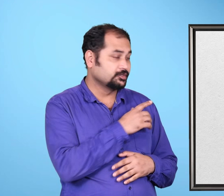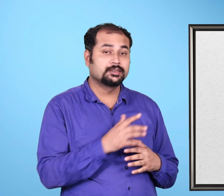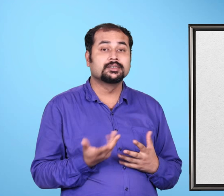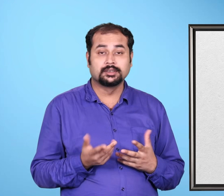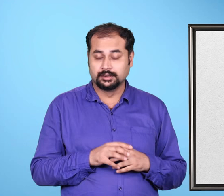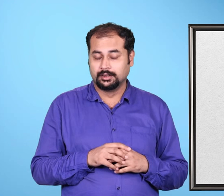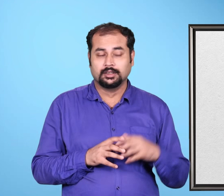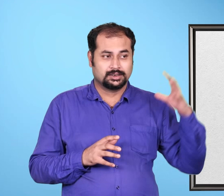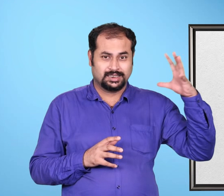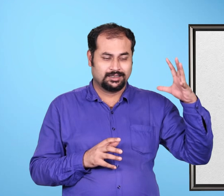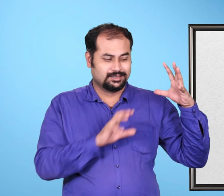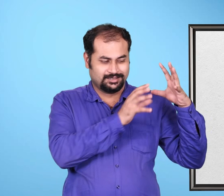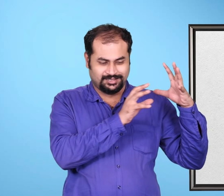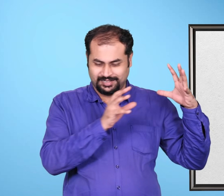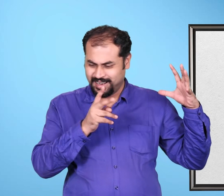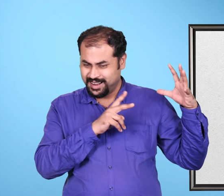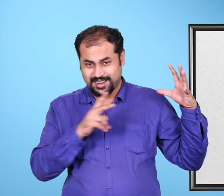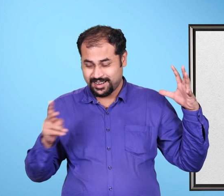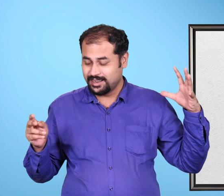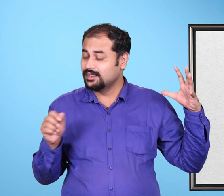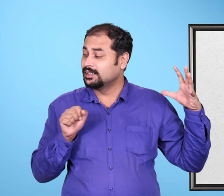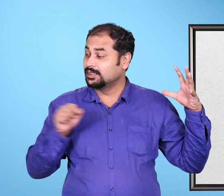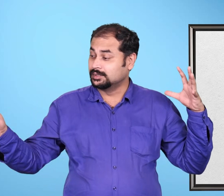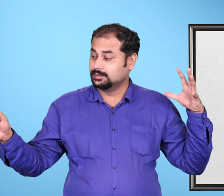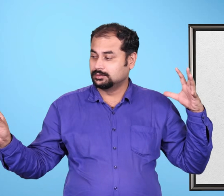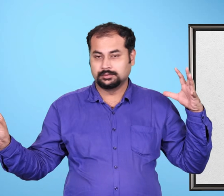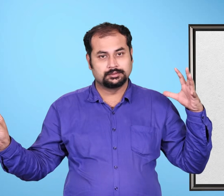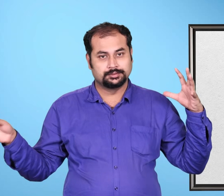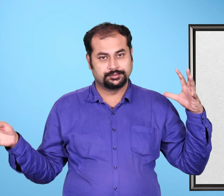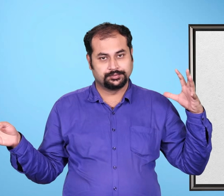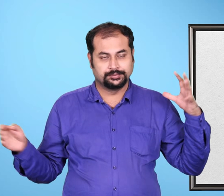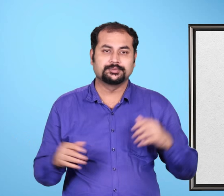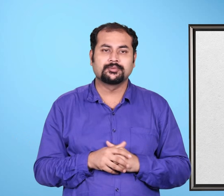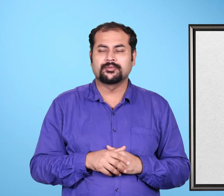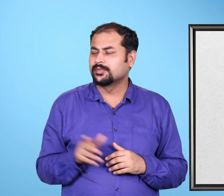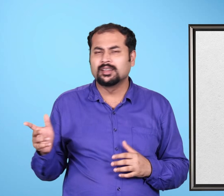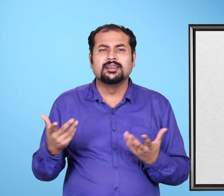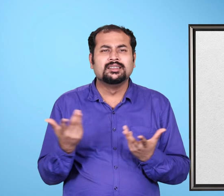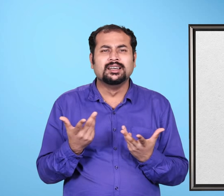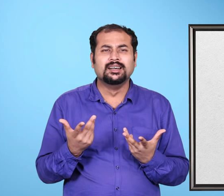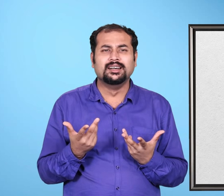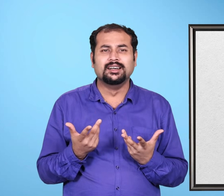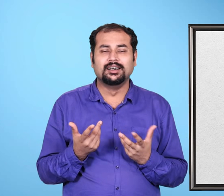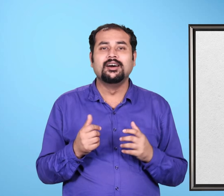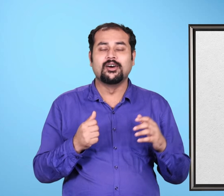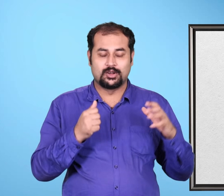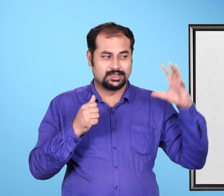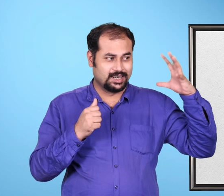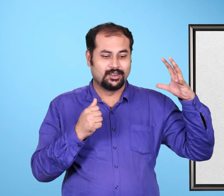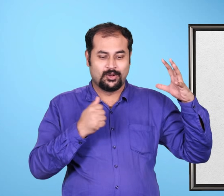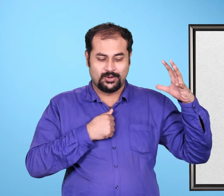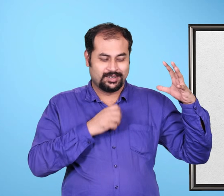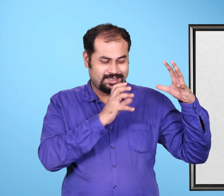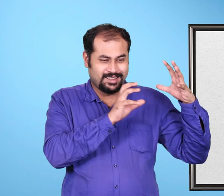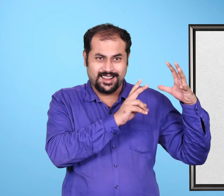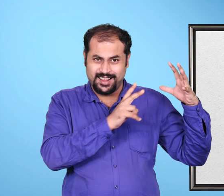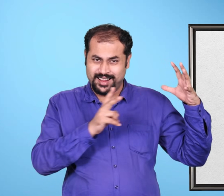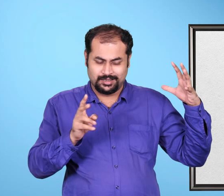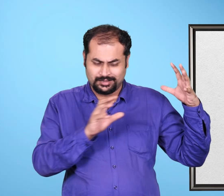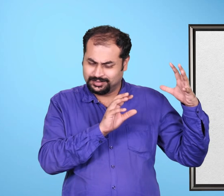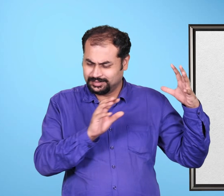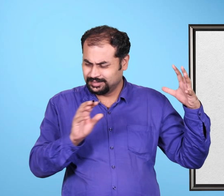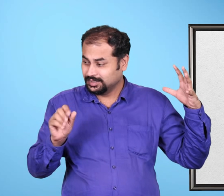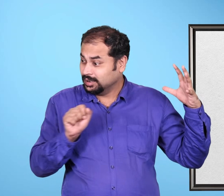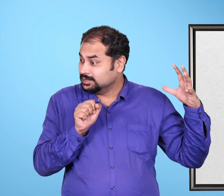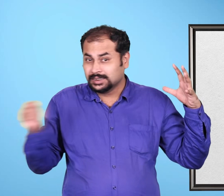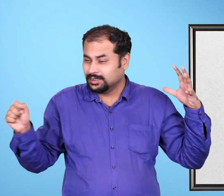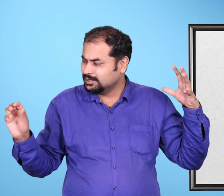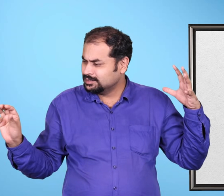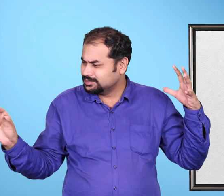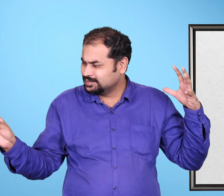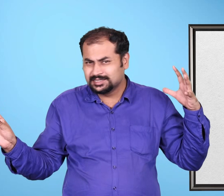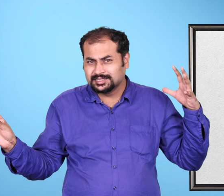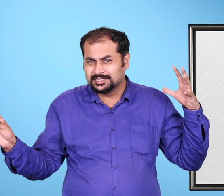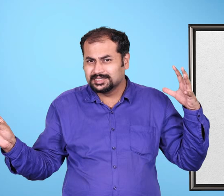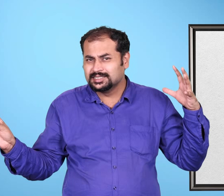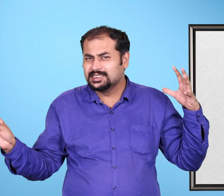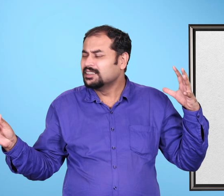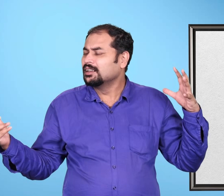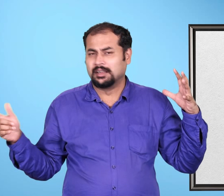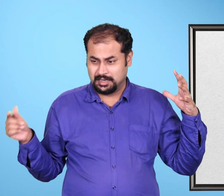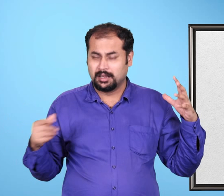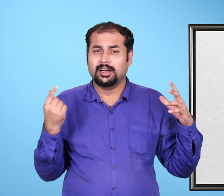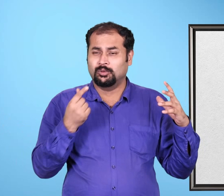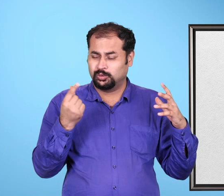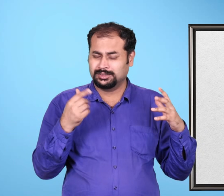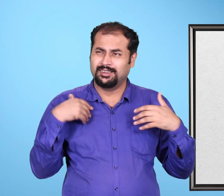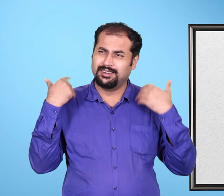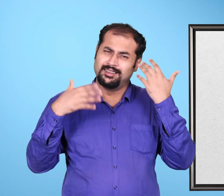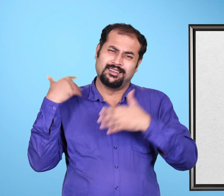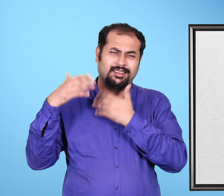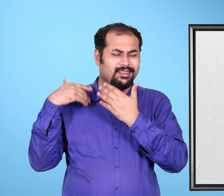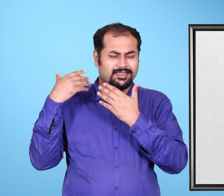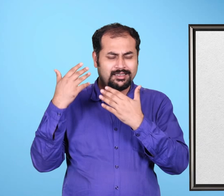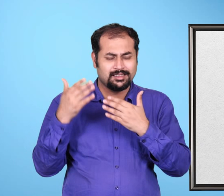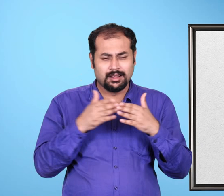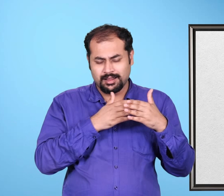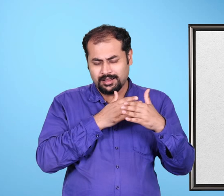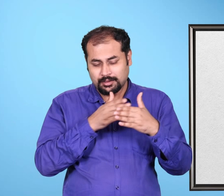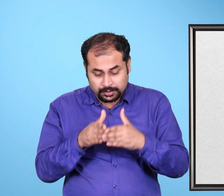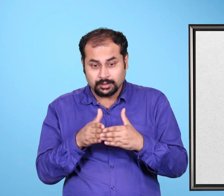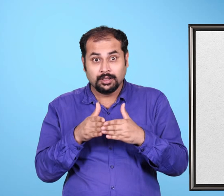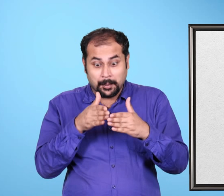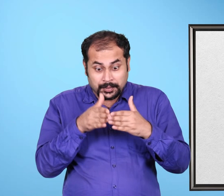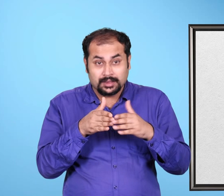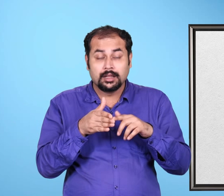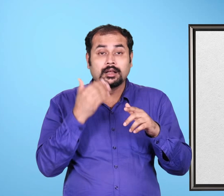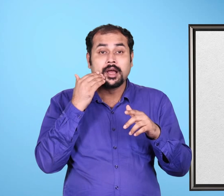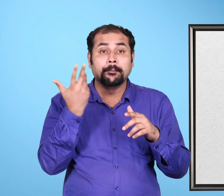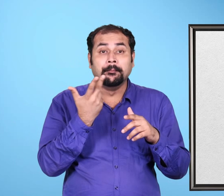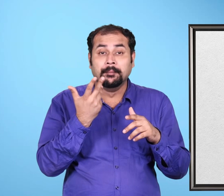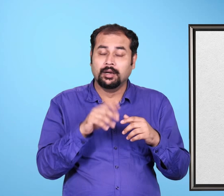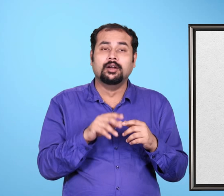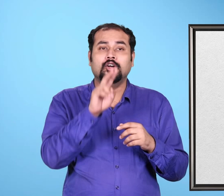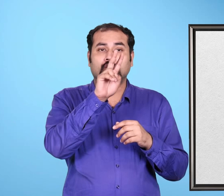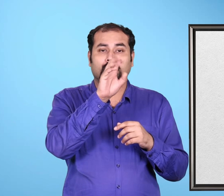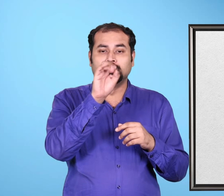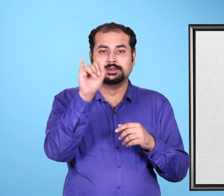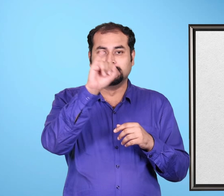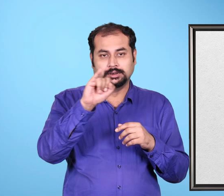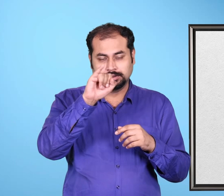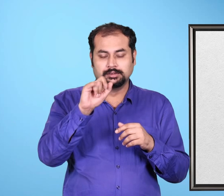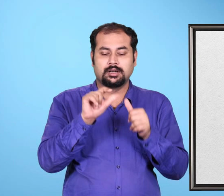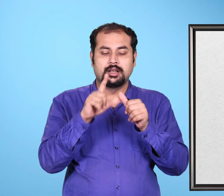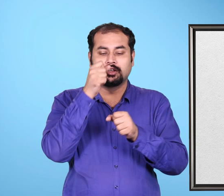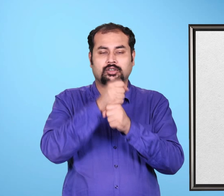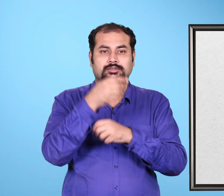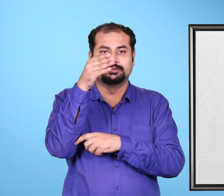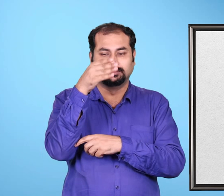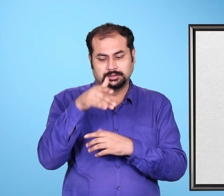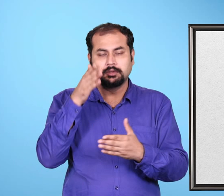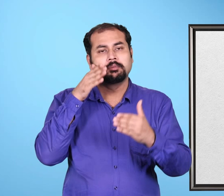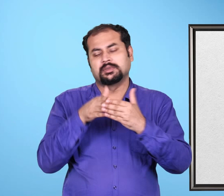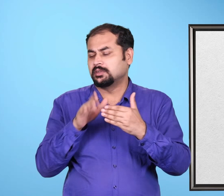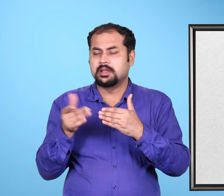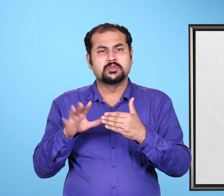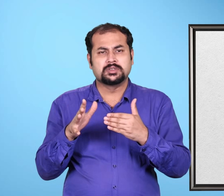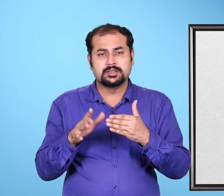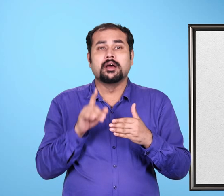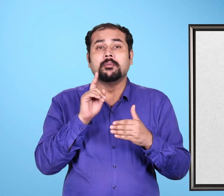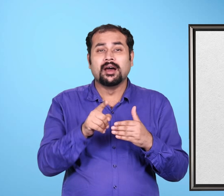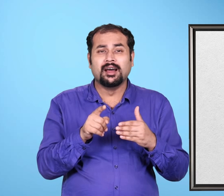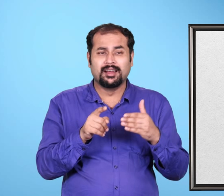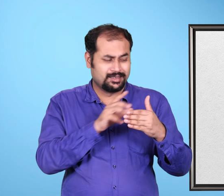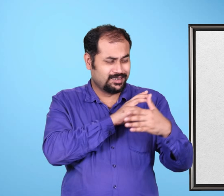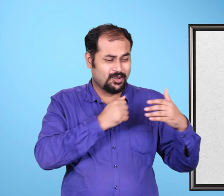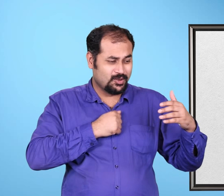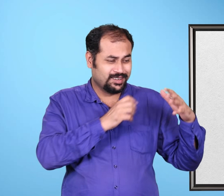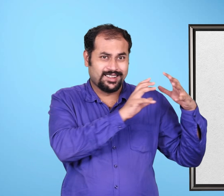This sign refers to Pluto. Pluto is a dwarf planet in our solar system. Till August 2006, Pluto was also considered a planet. However, in a meeting of the International